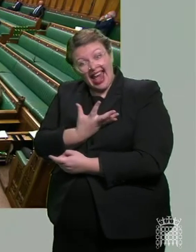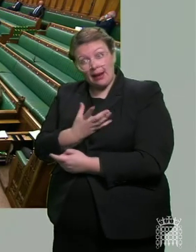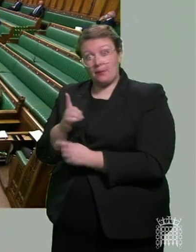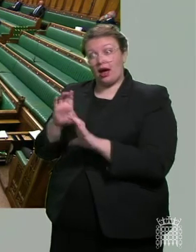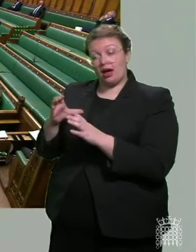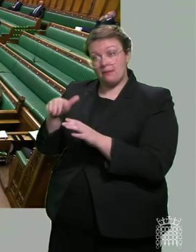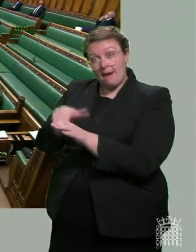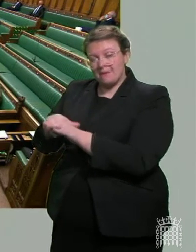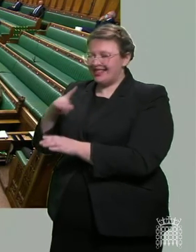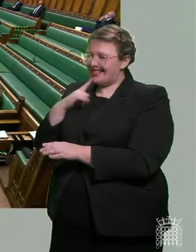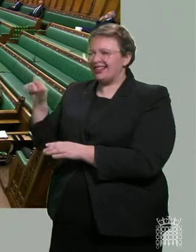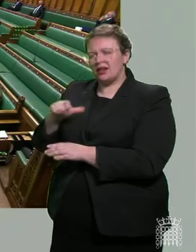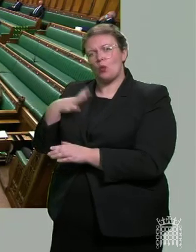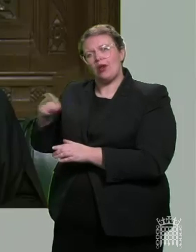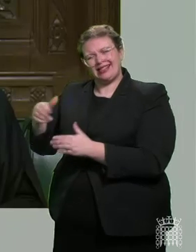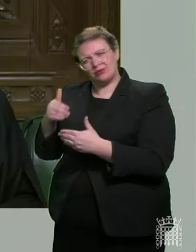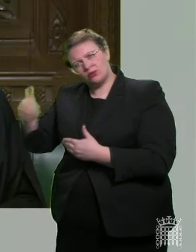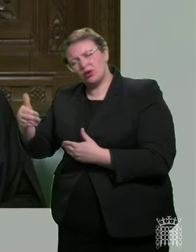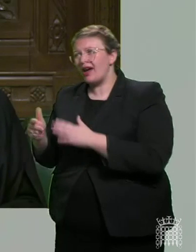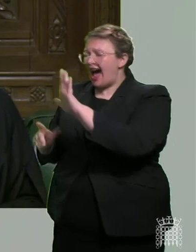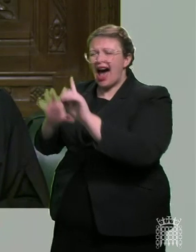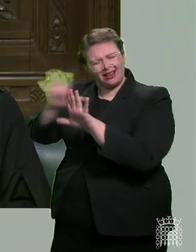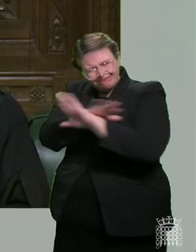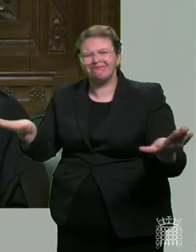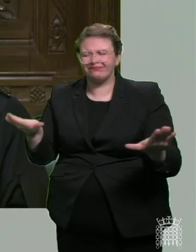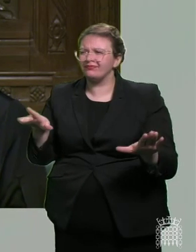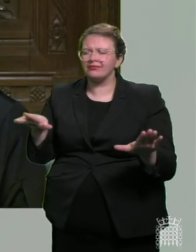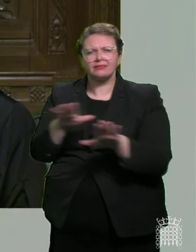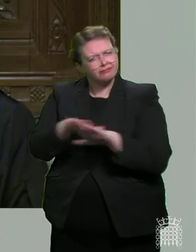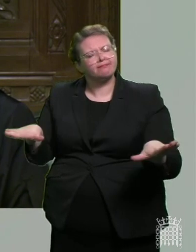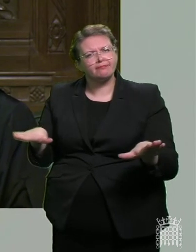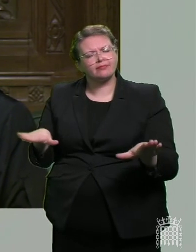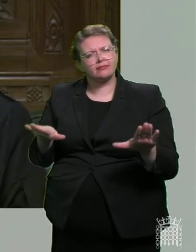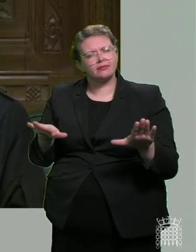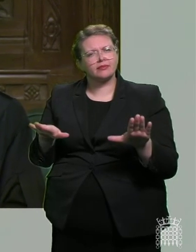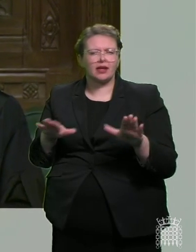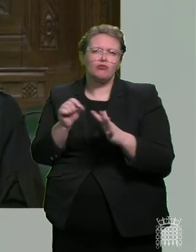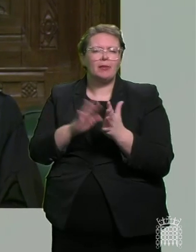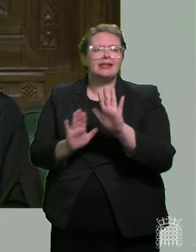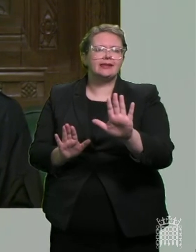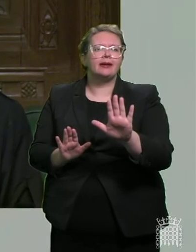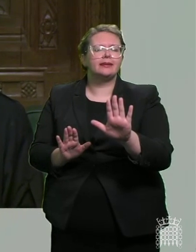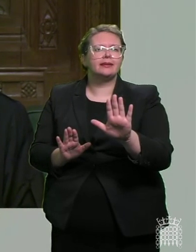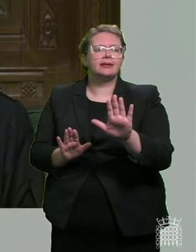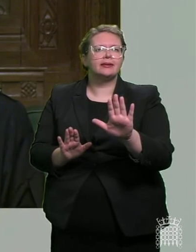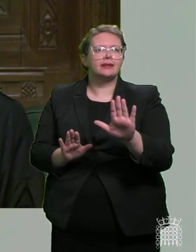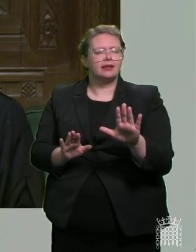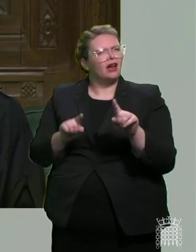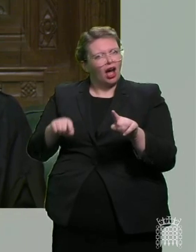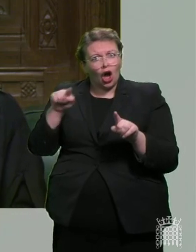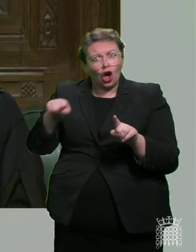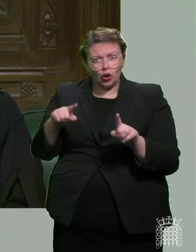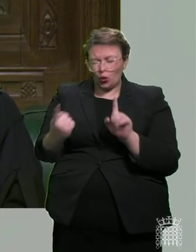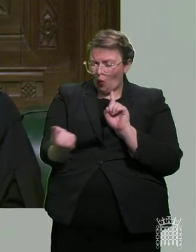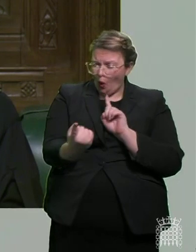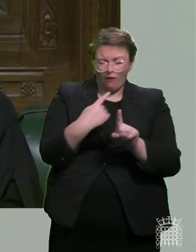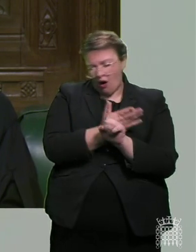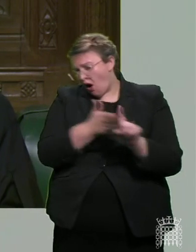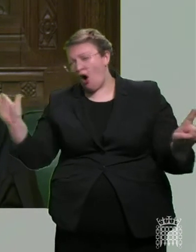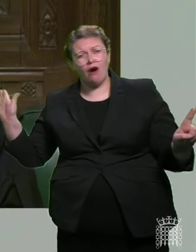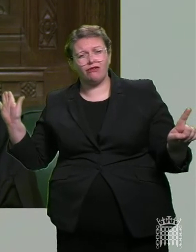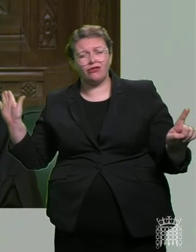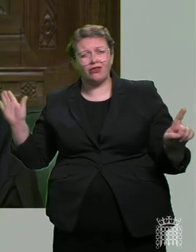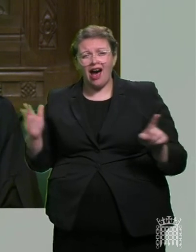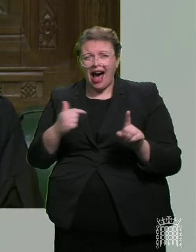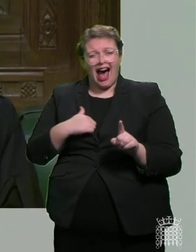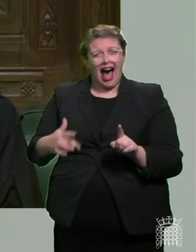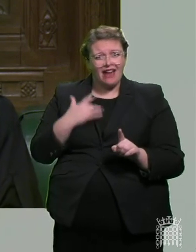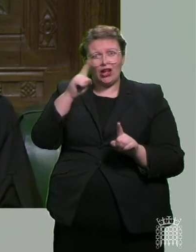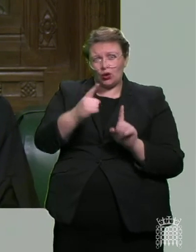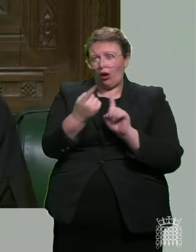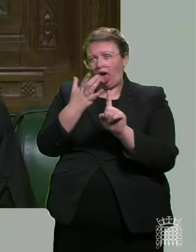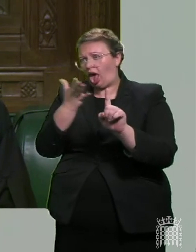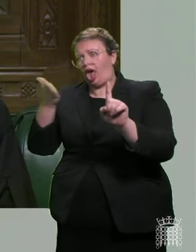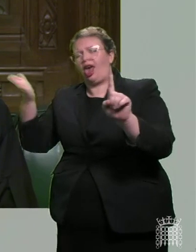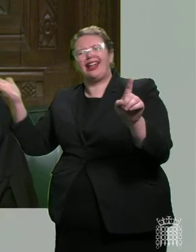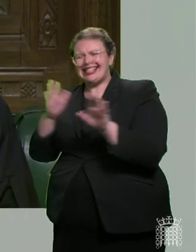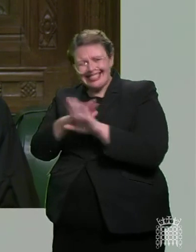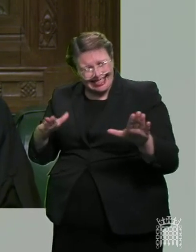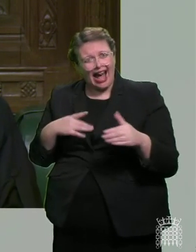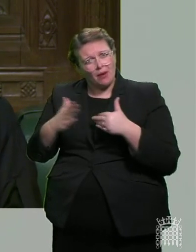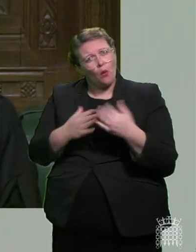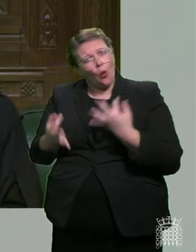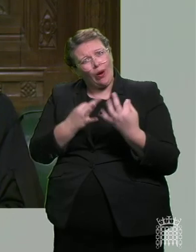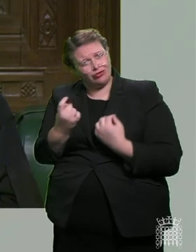Why does the Prime Minister think that the variants of the virus will behave differently and arrive in the UK only by direct flights?